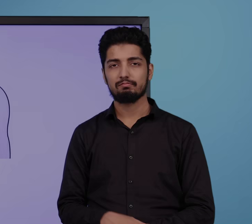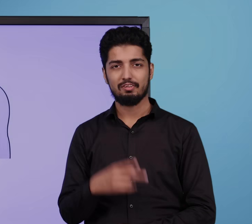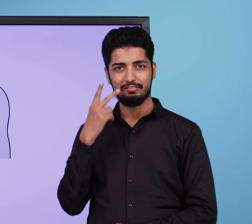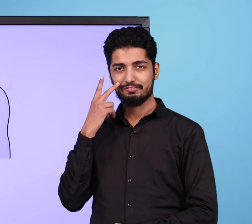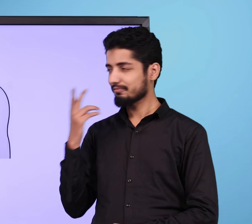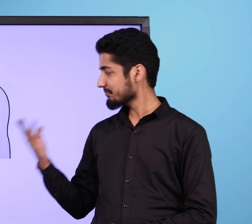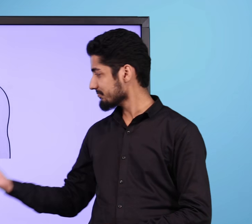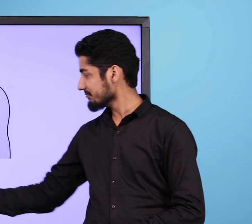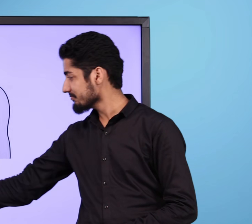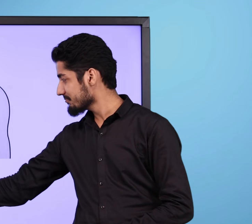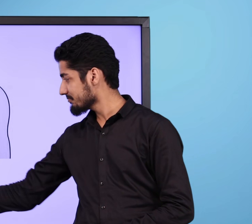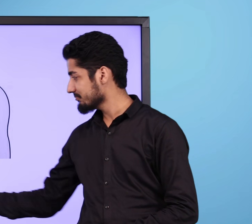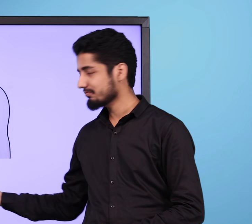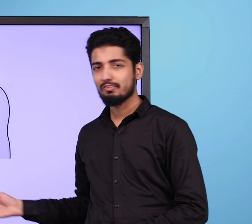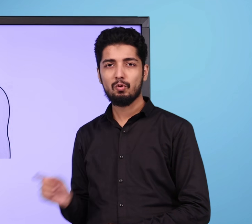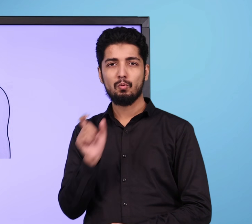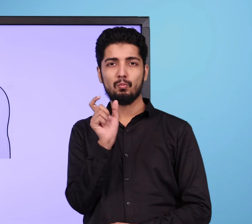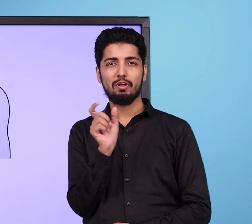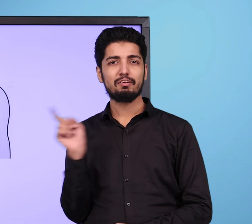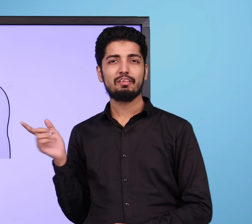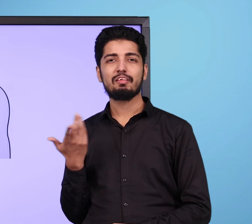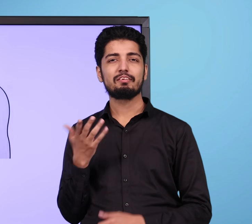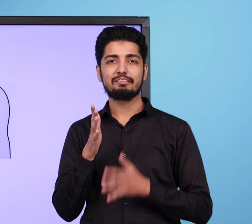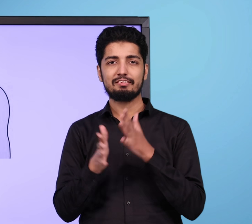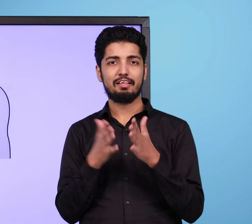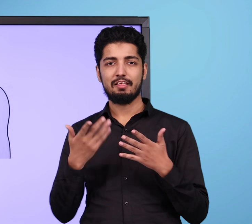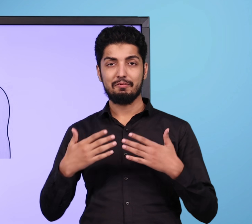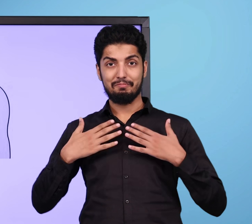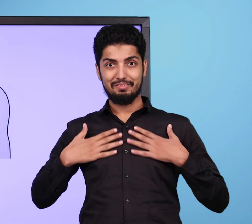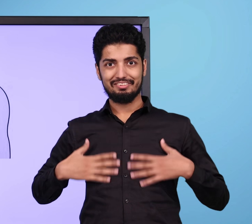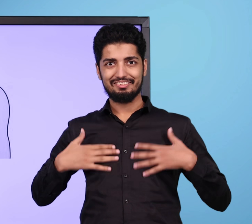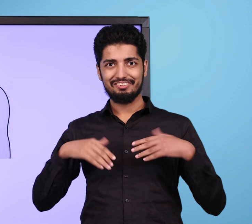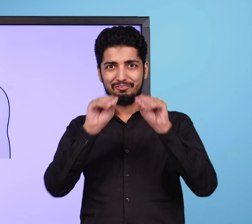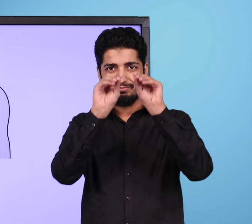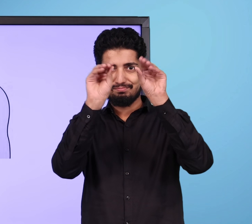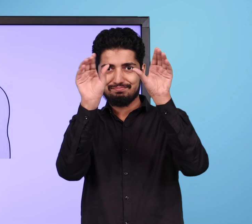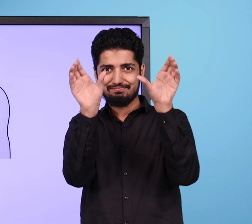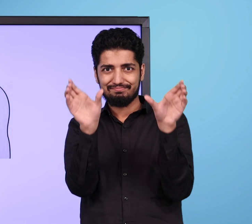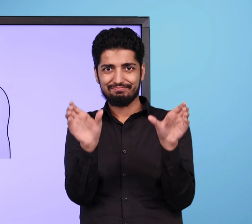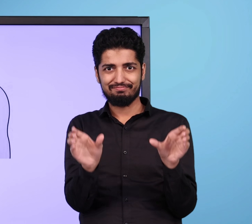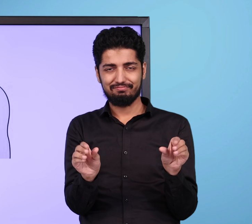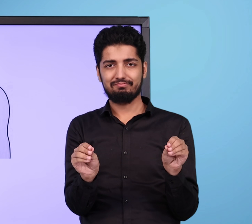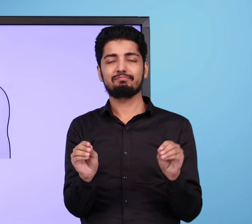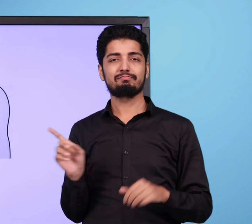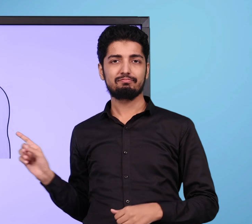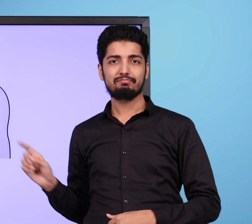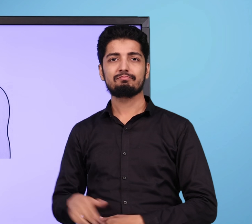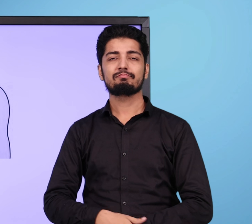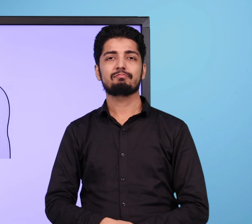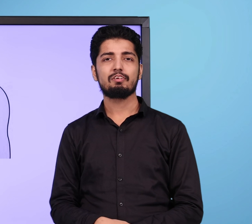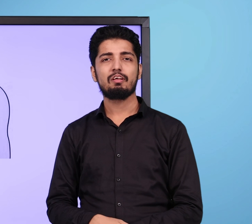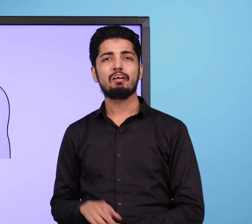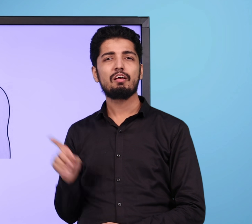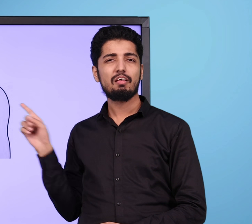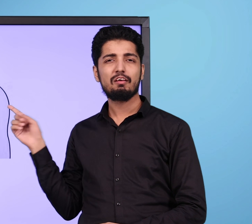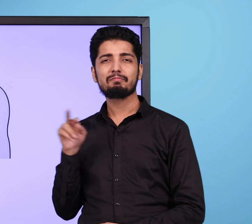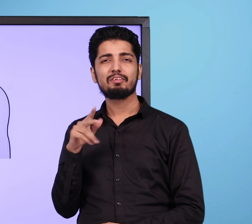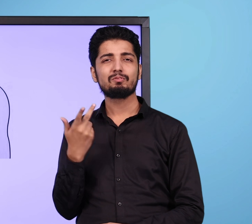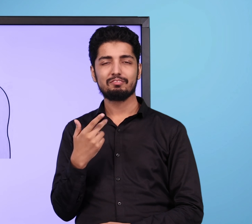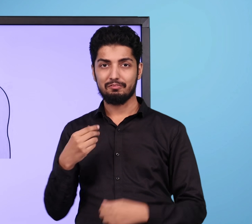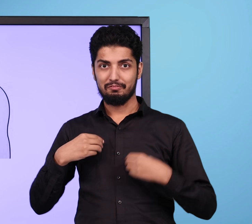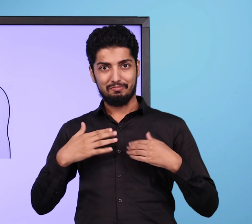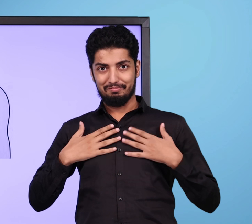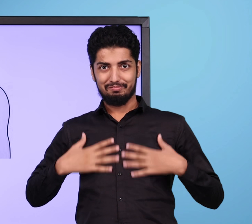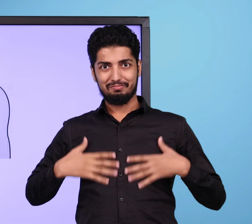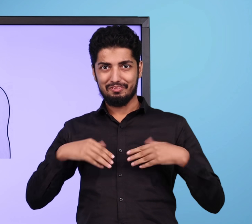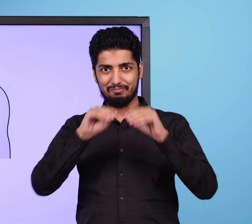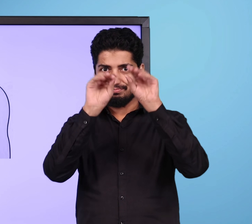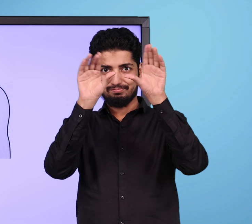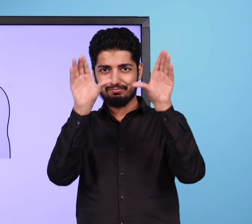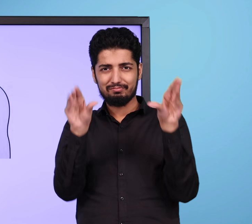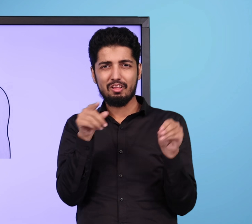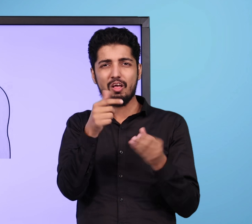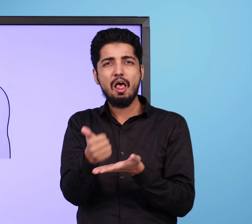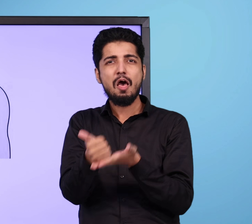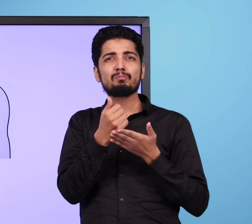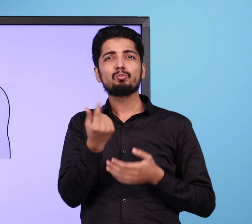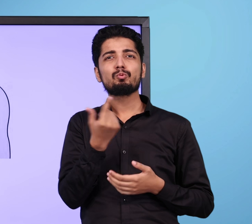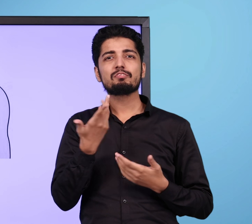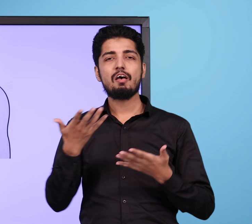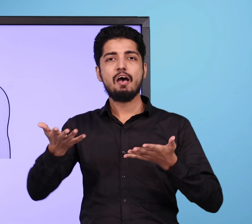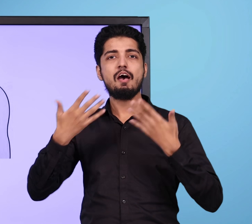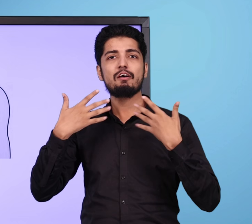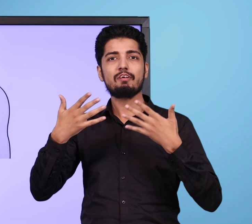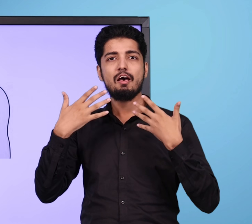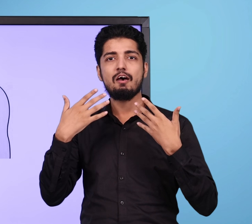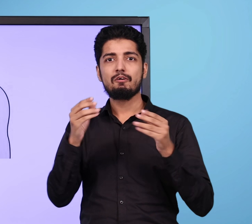Lungs This sign means lungs. Lungs are an organ in our body that help in breathing.